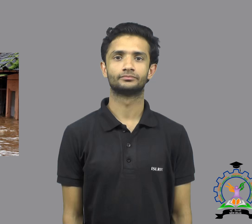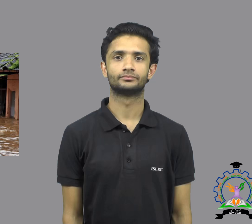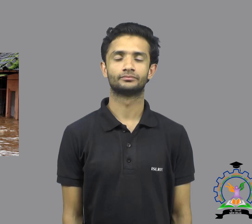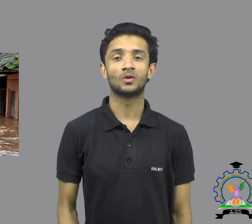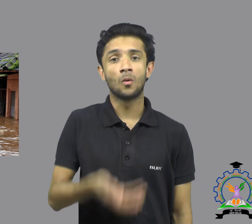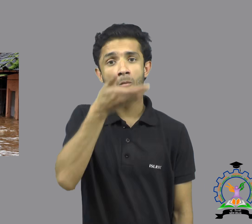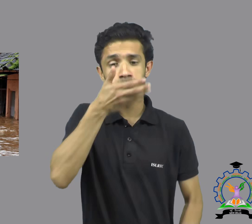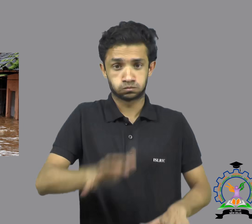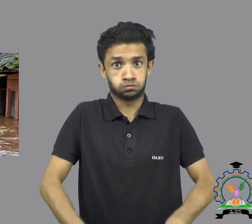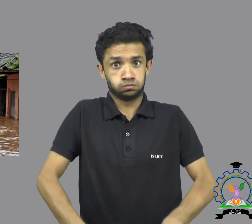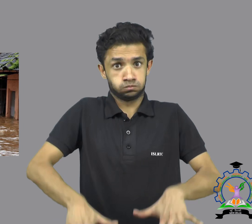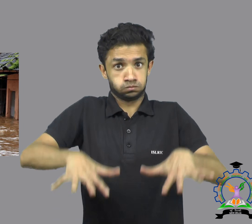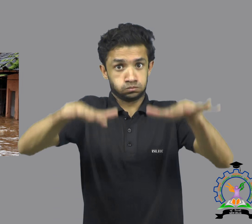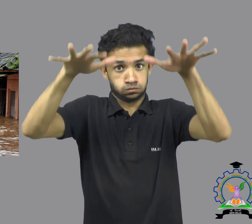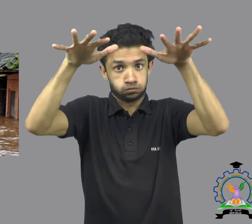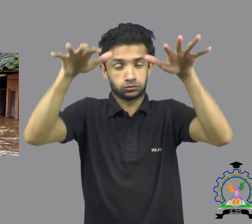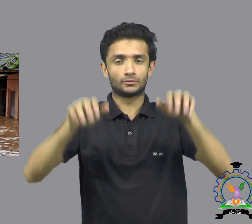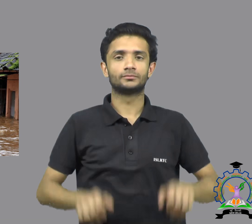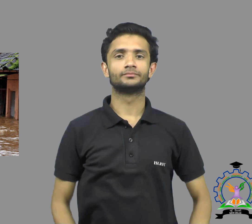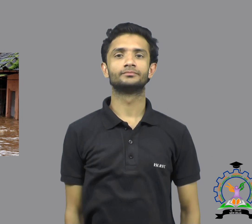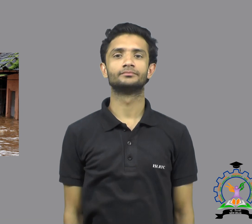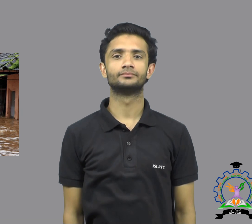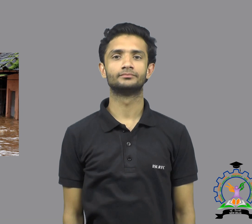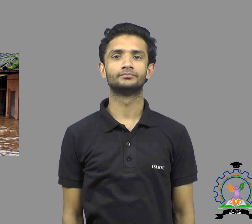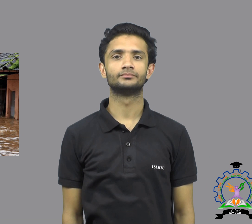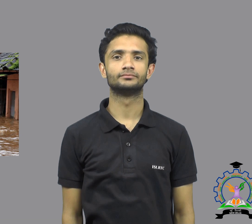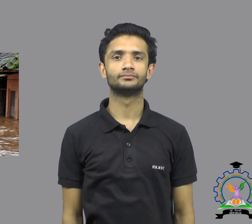Flood